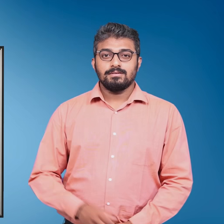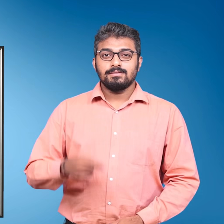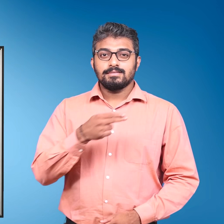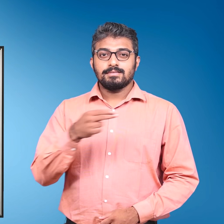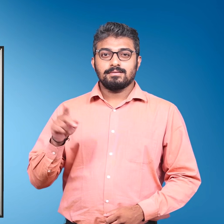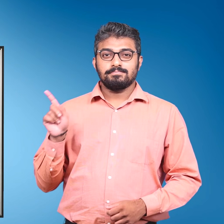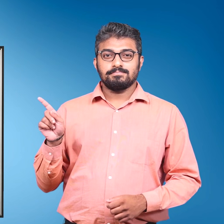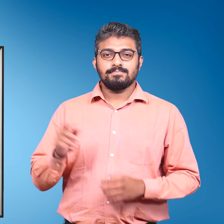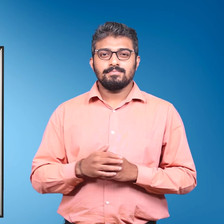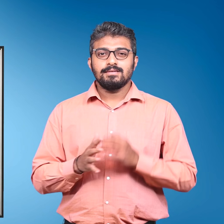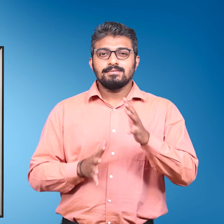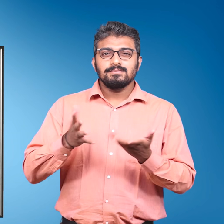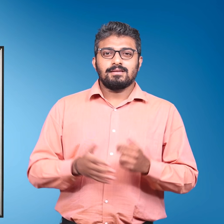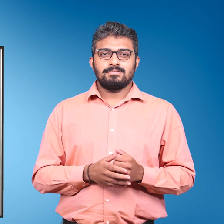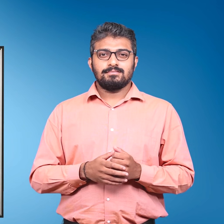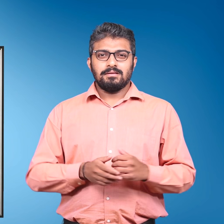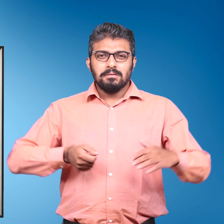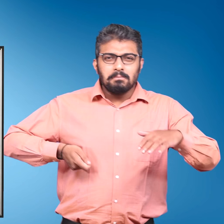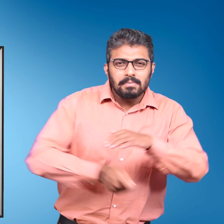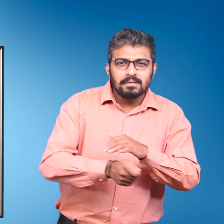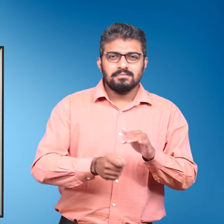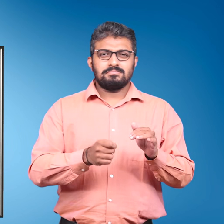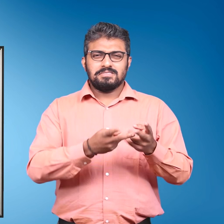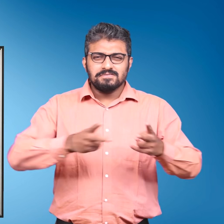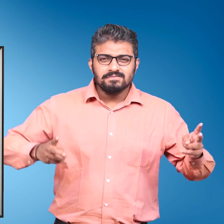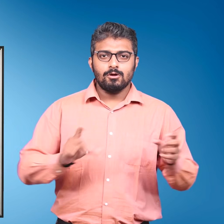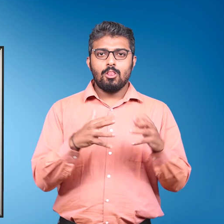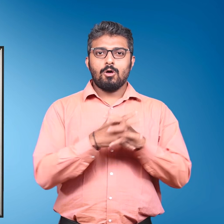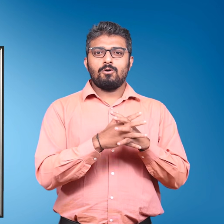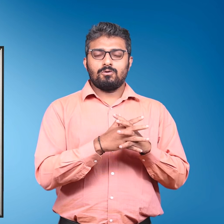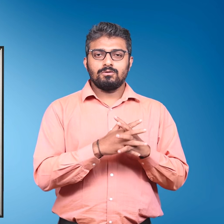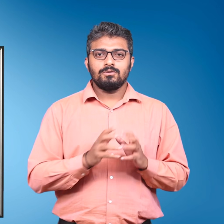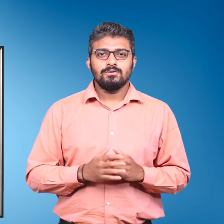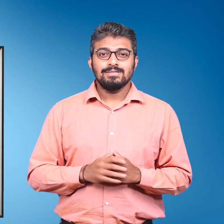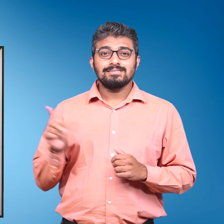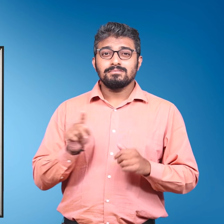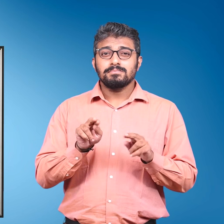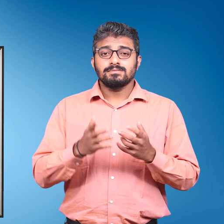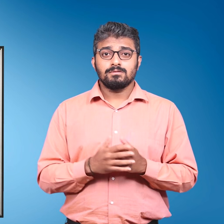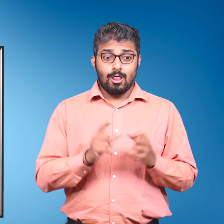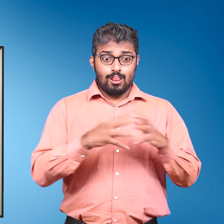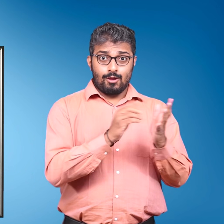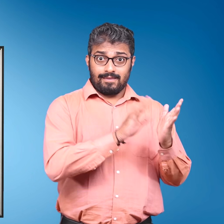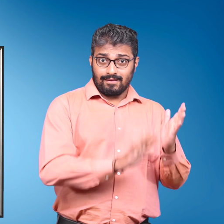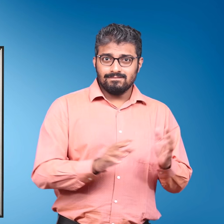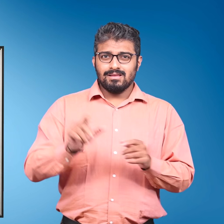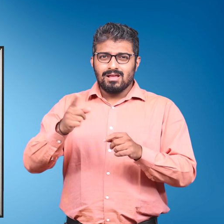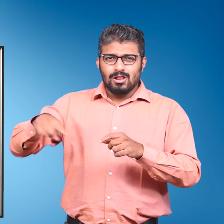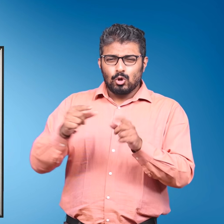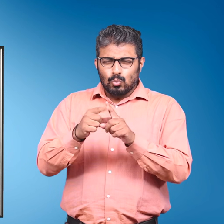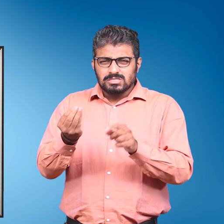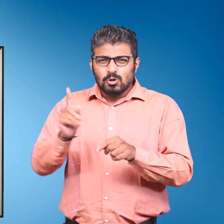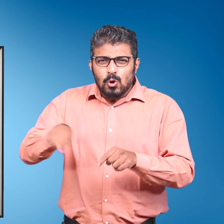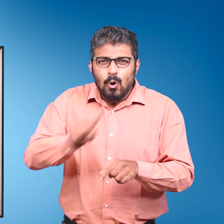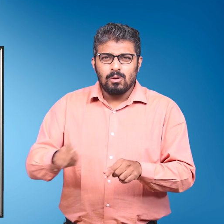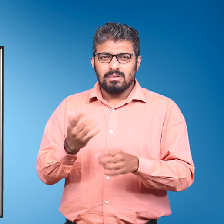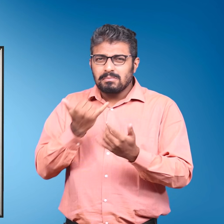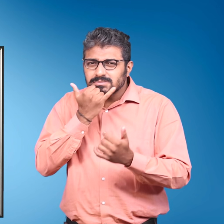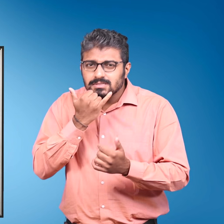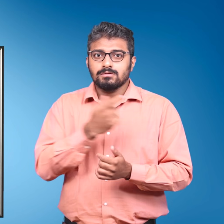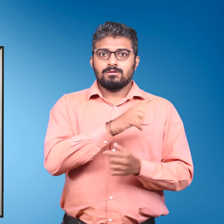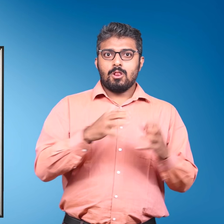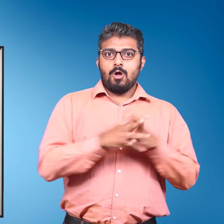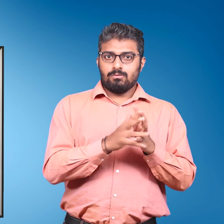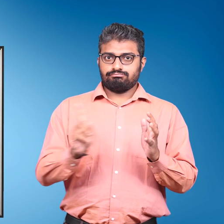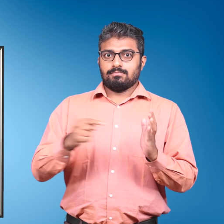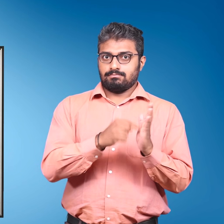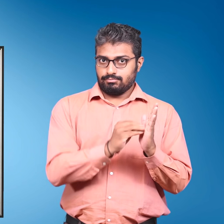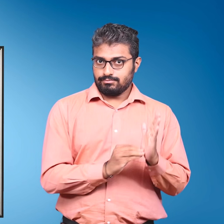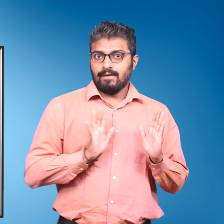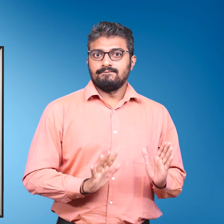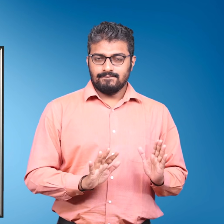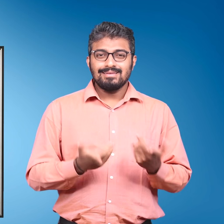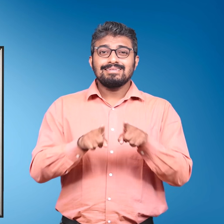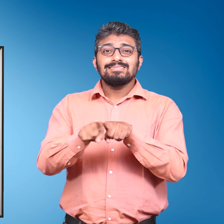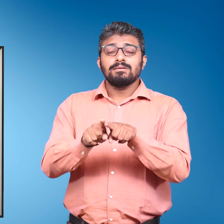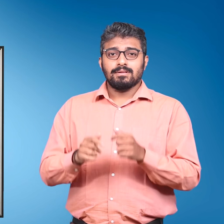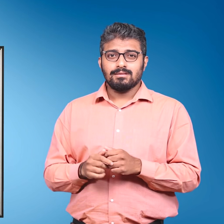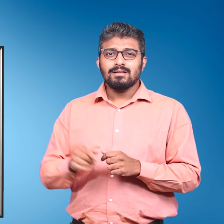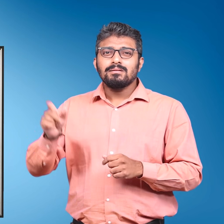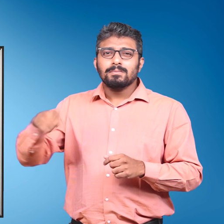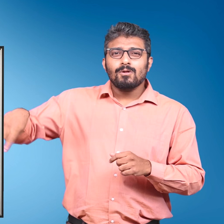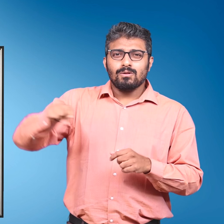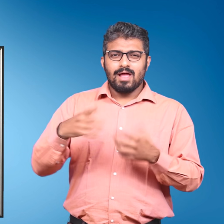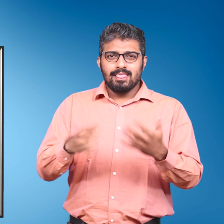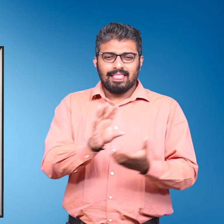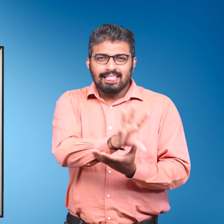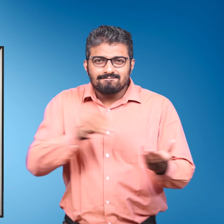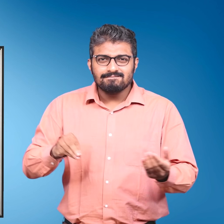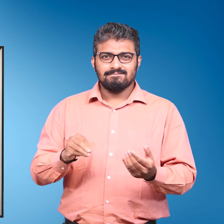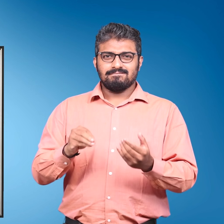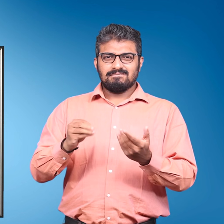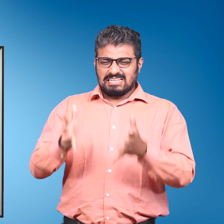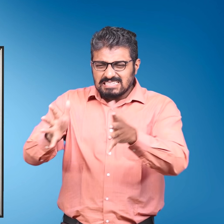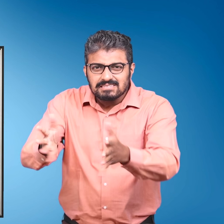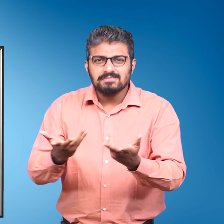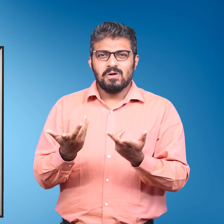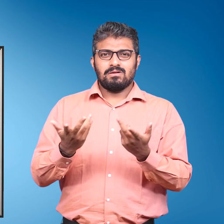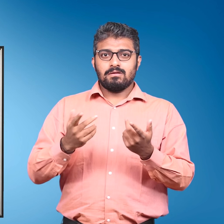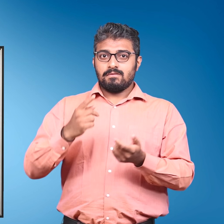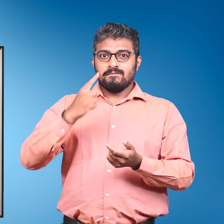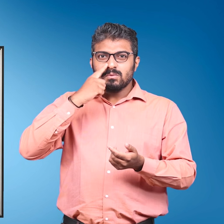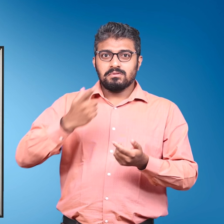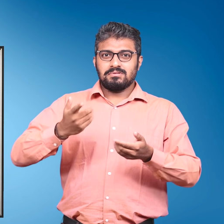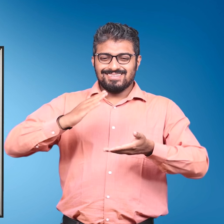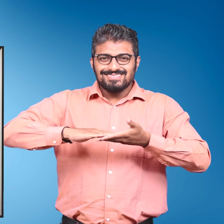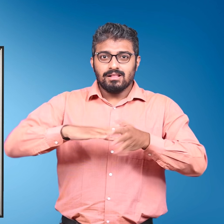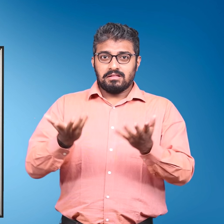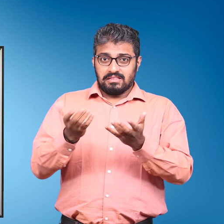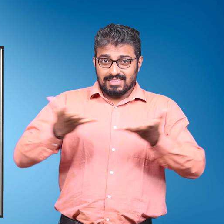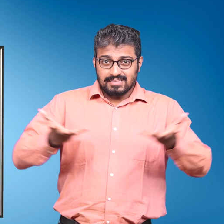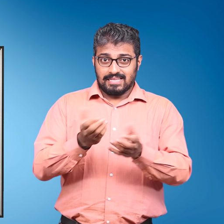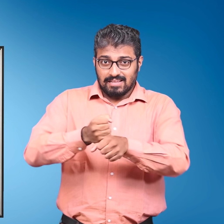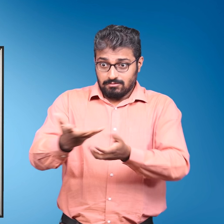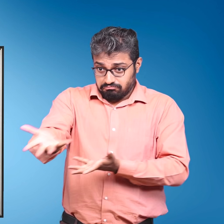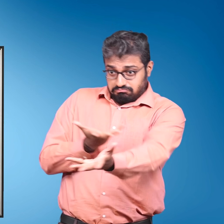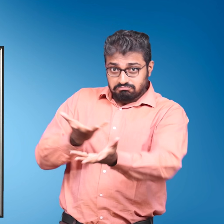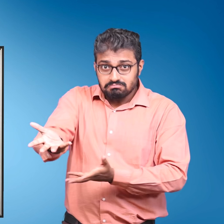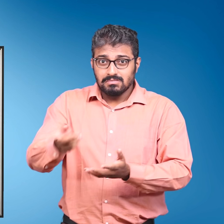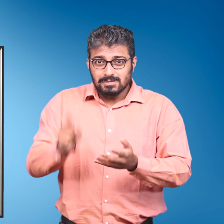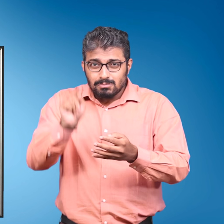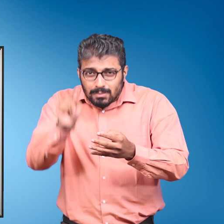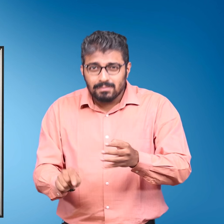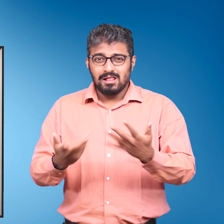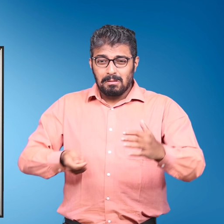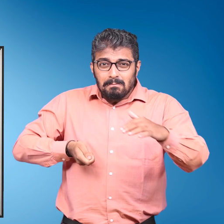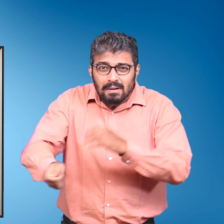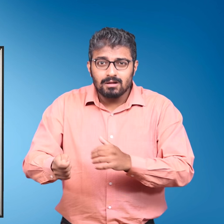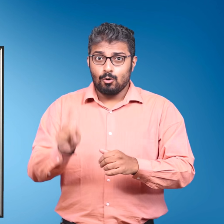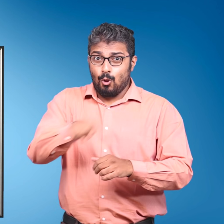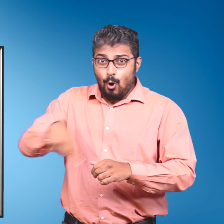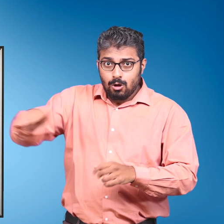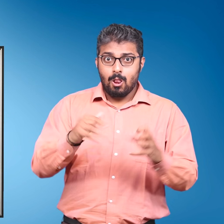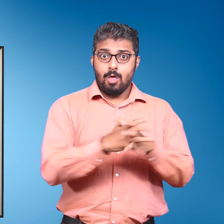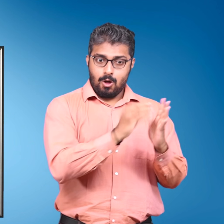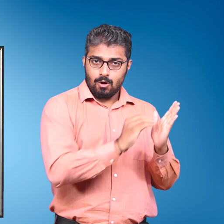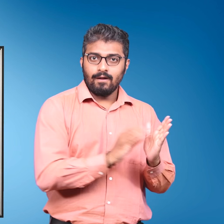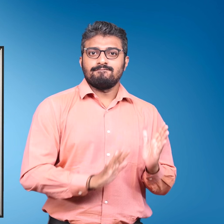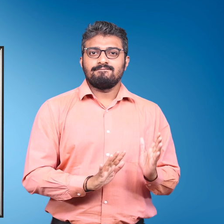Criminal Law This sign means criminal law. It deals with conduct or acts that the law defines as offences. For example, theft, harassing a woman to bring more dowry, murder, etc.